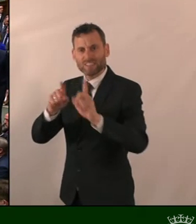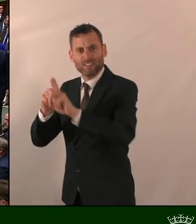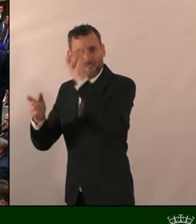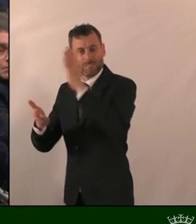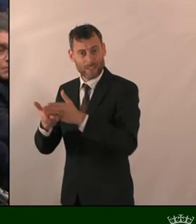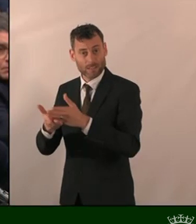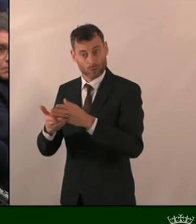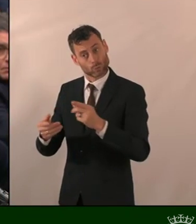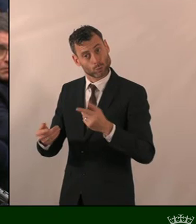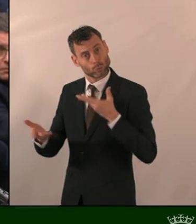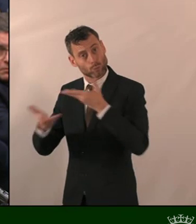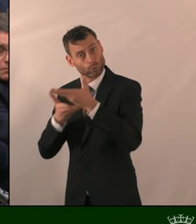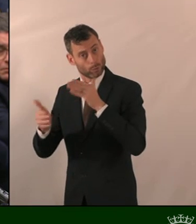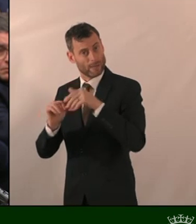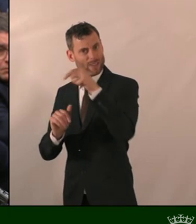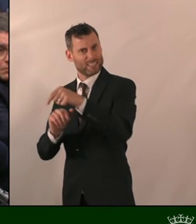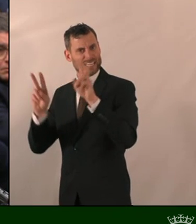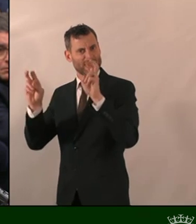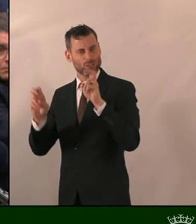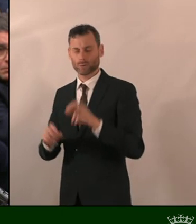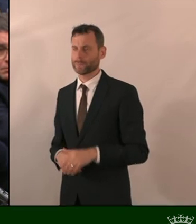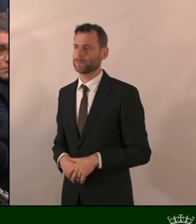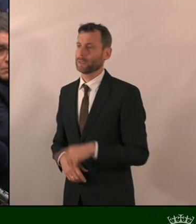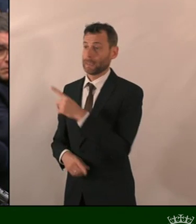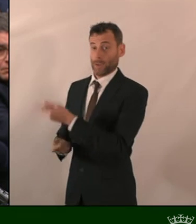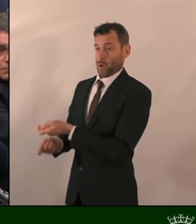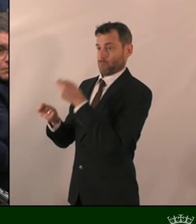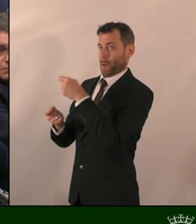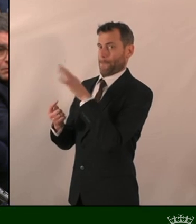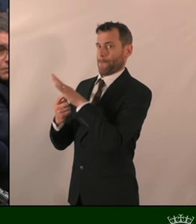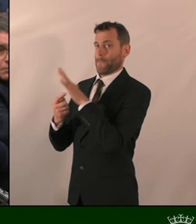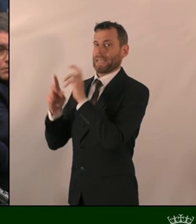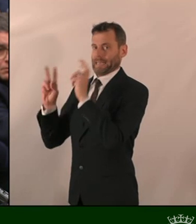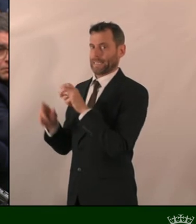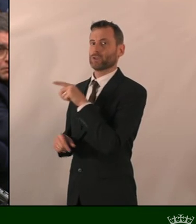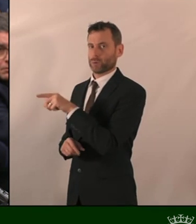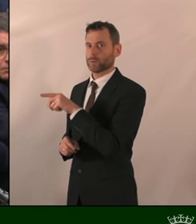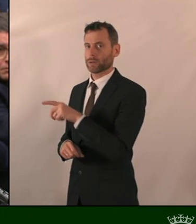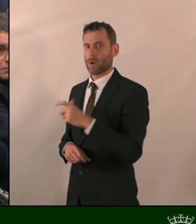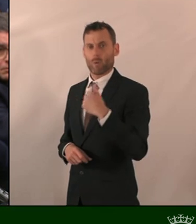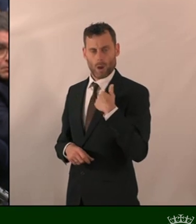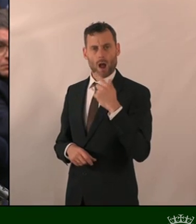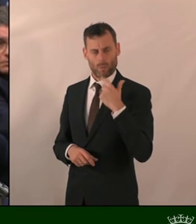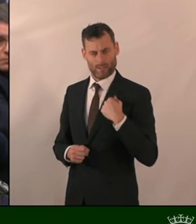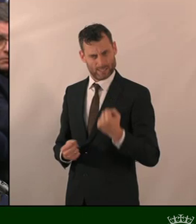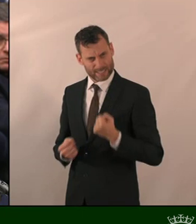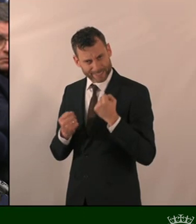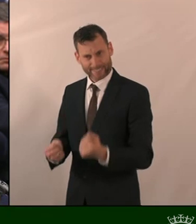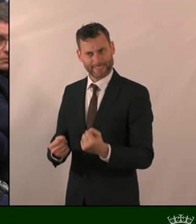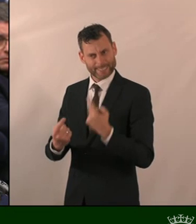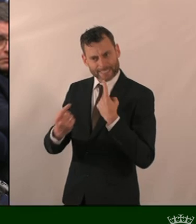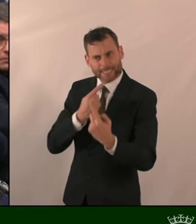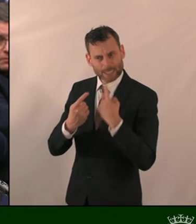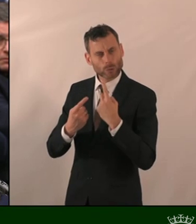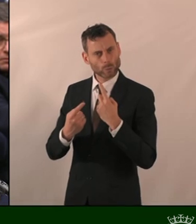The honourable Gentleman raises a crucial issue that I am particularly concerned to defend and advance.